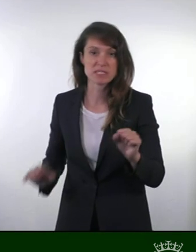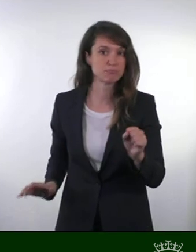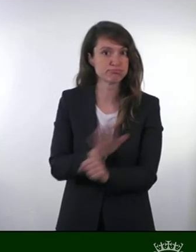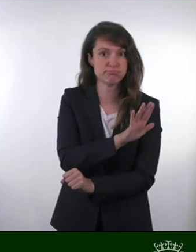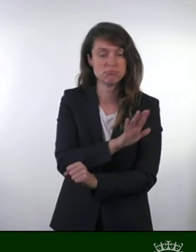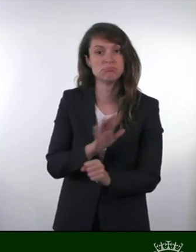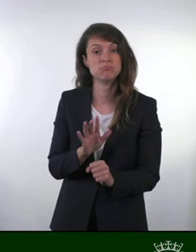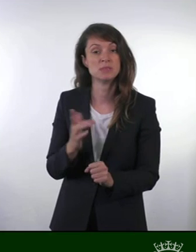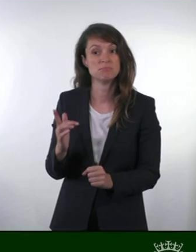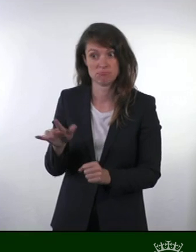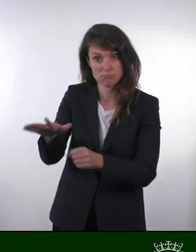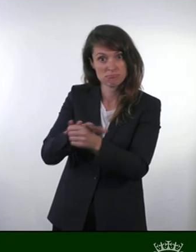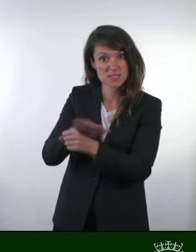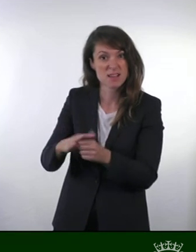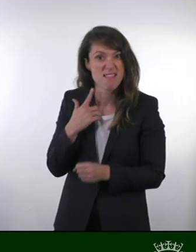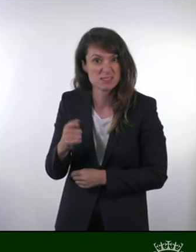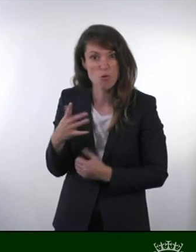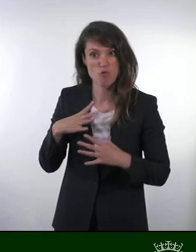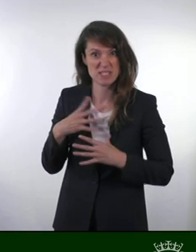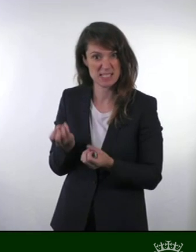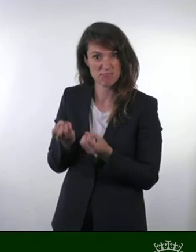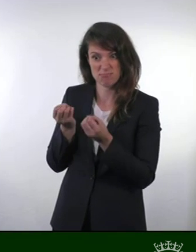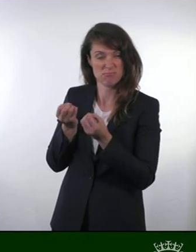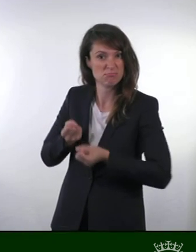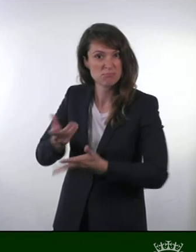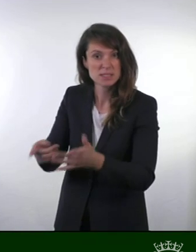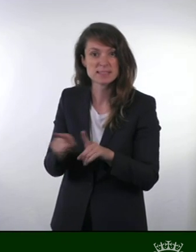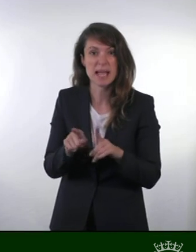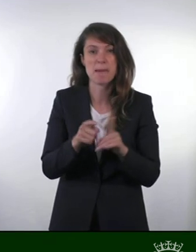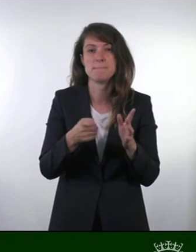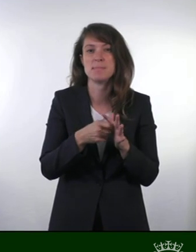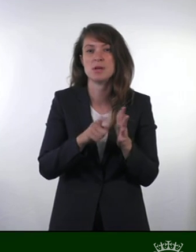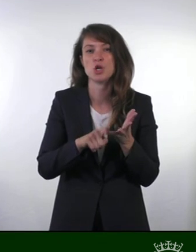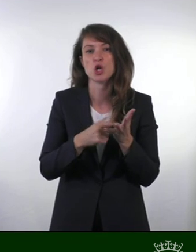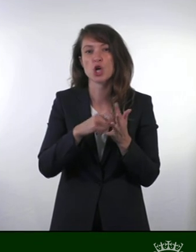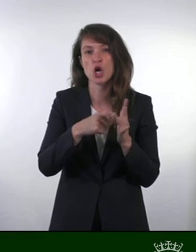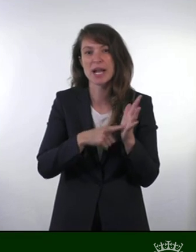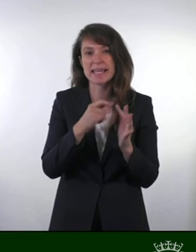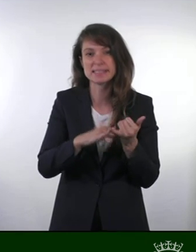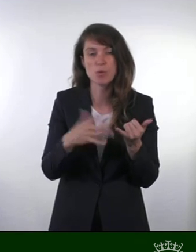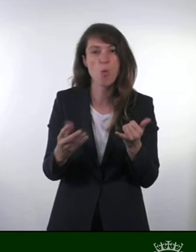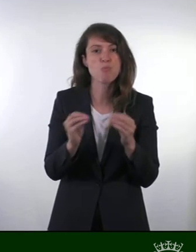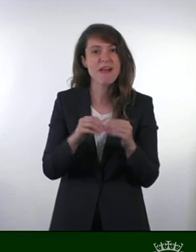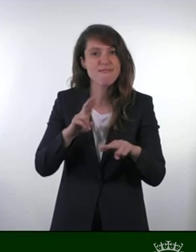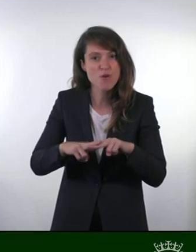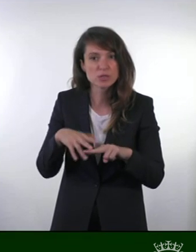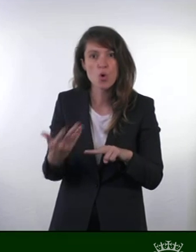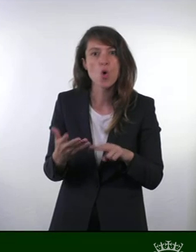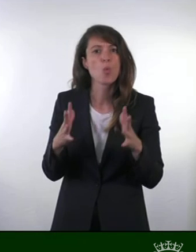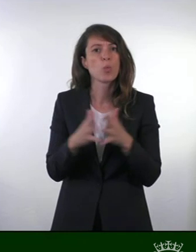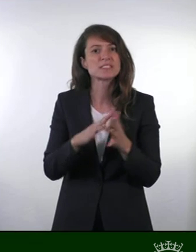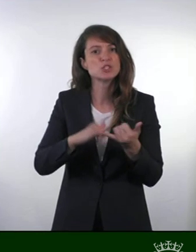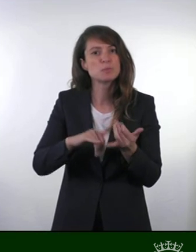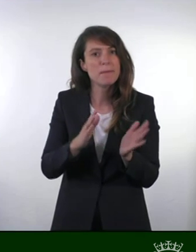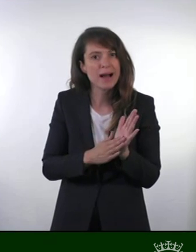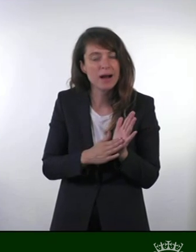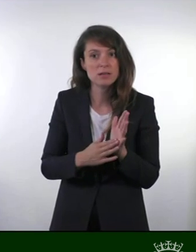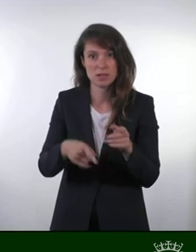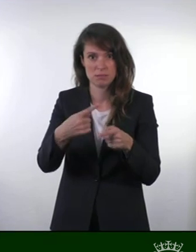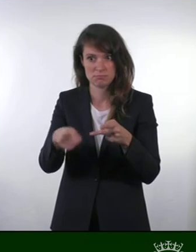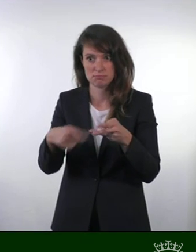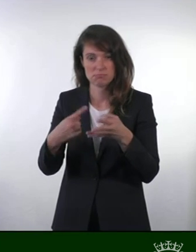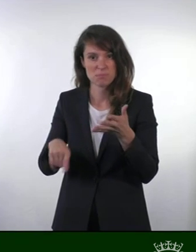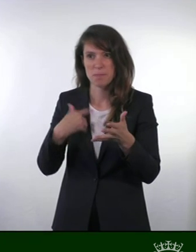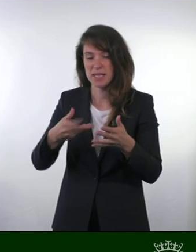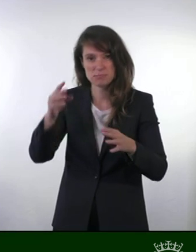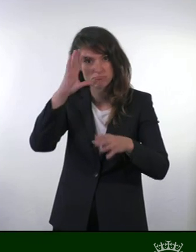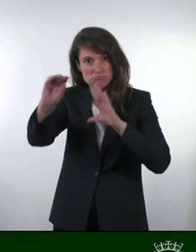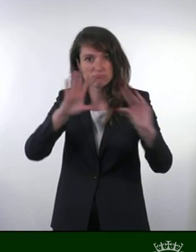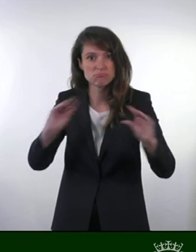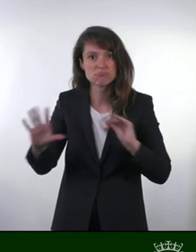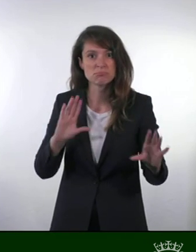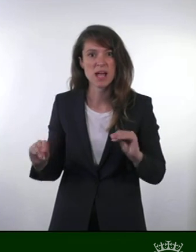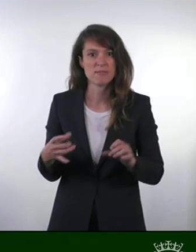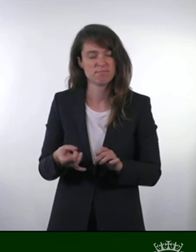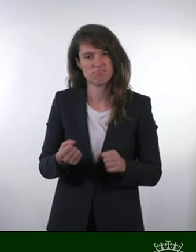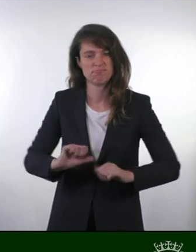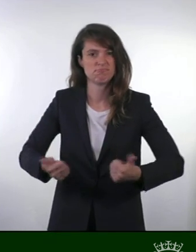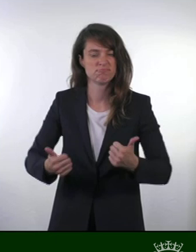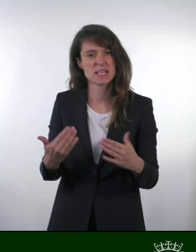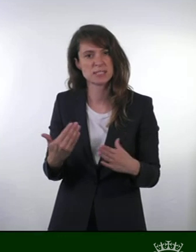We did in Leicester exactly what we did, for instance, in Kirklees, Bradford, Weston-super-Mare or other places where very effective whack-a-mole strategies have been put in place.